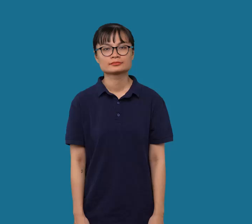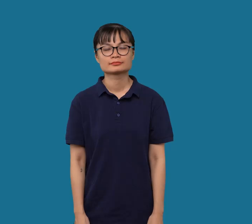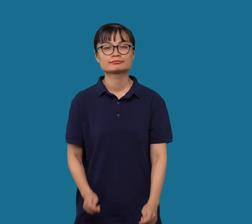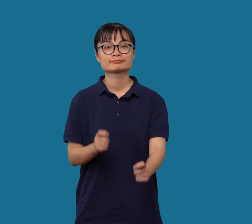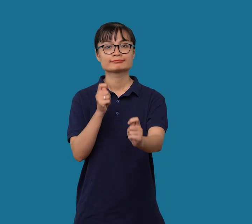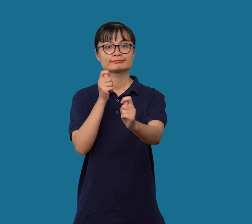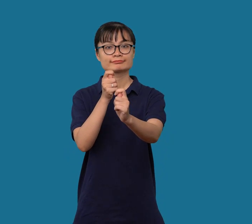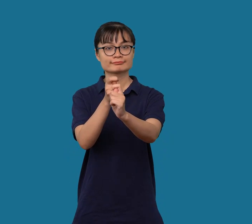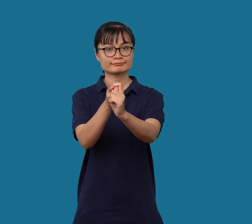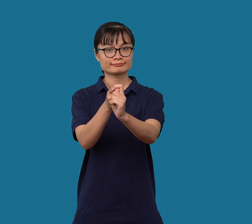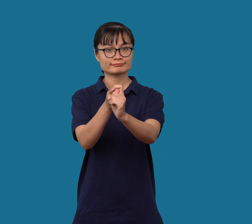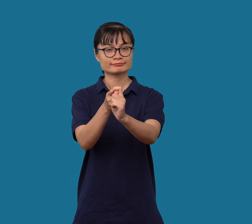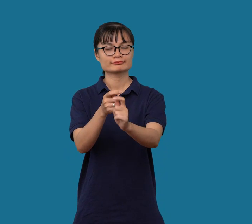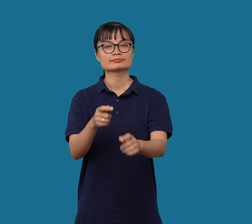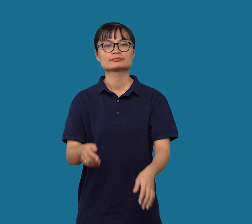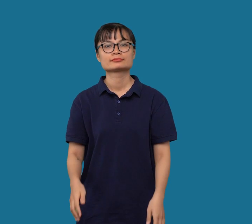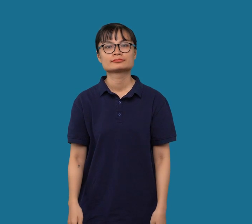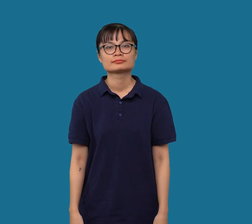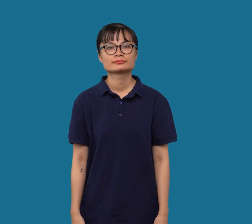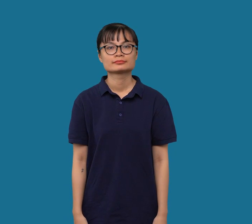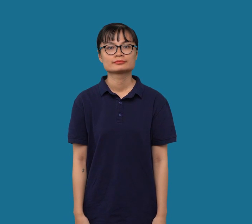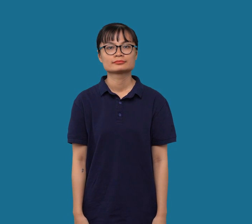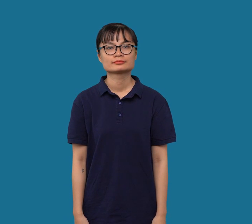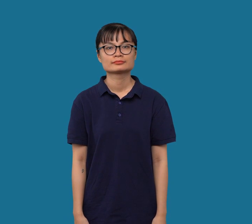xác định